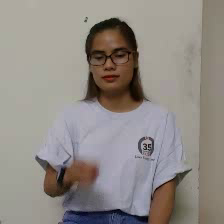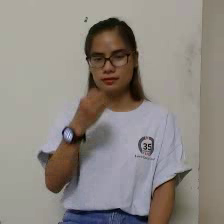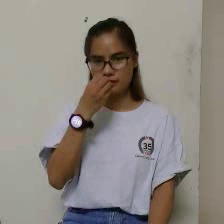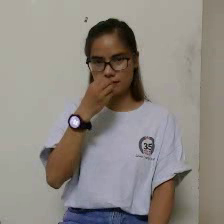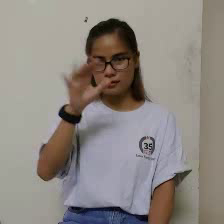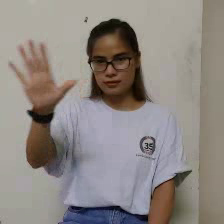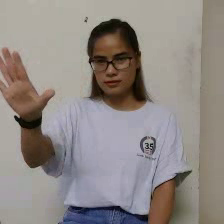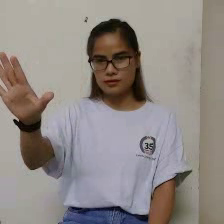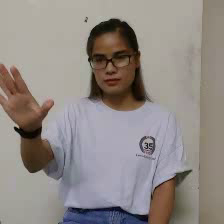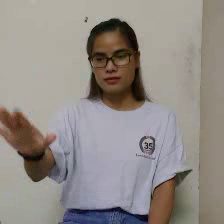Khai báo